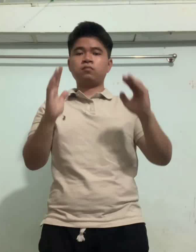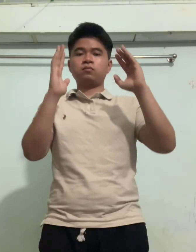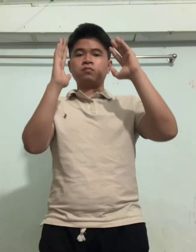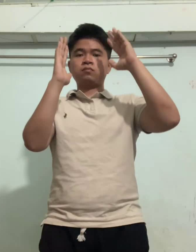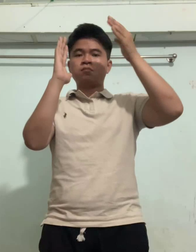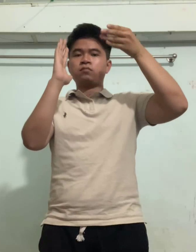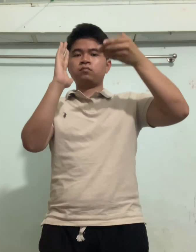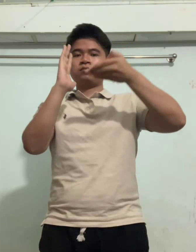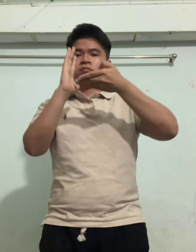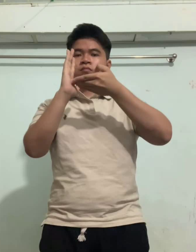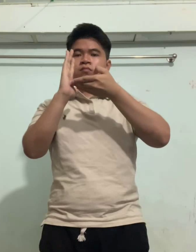gioi thieu